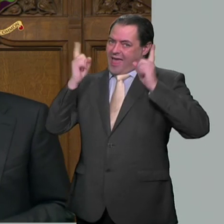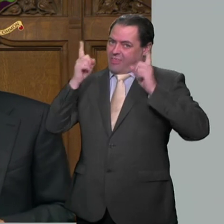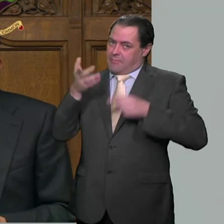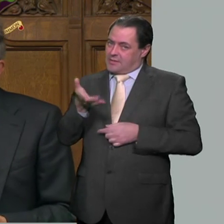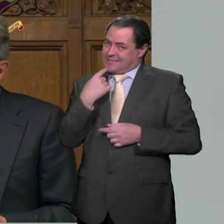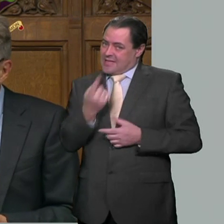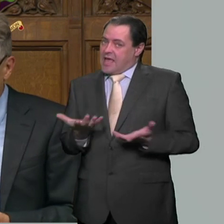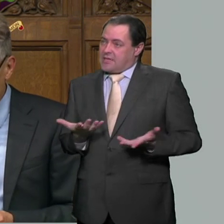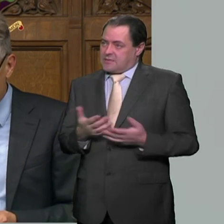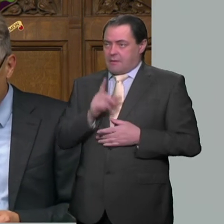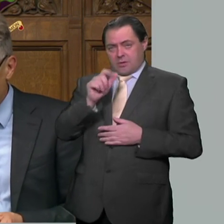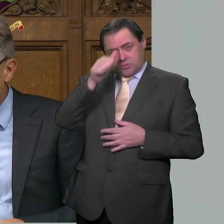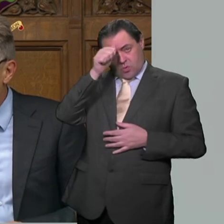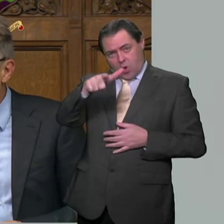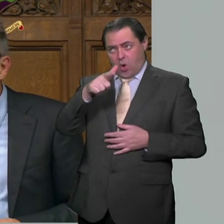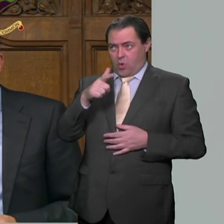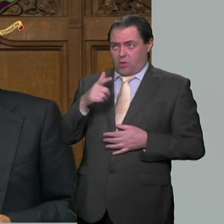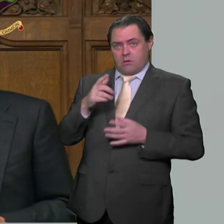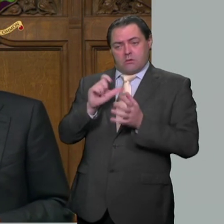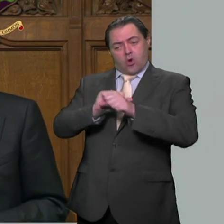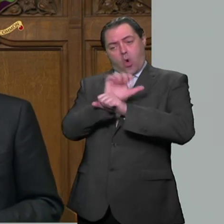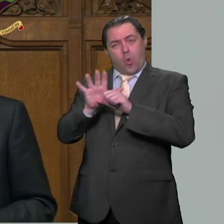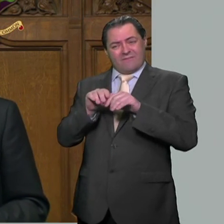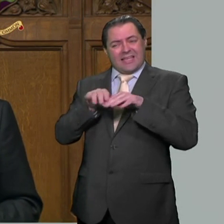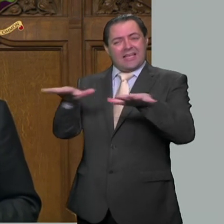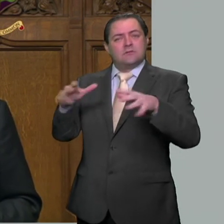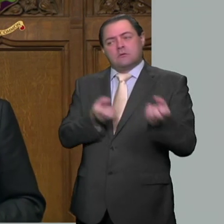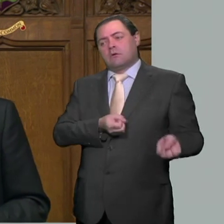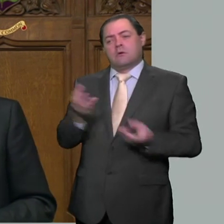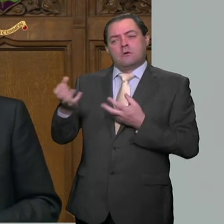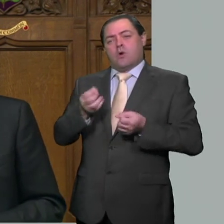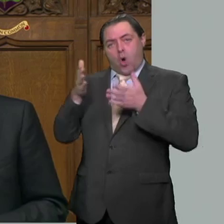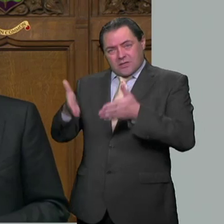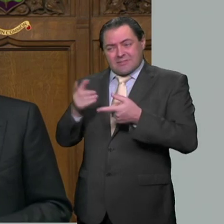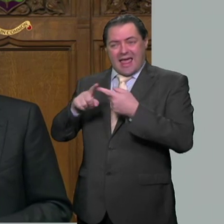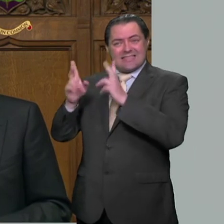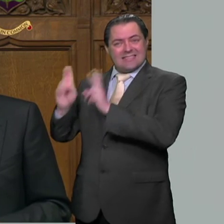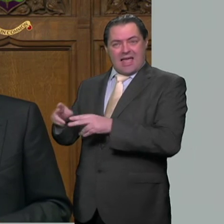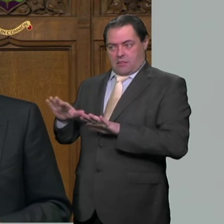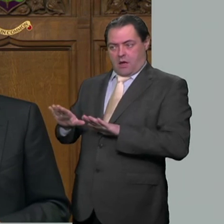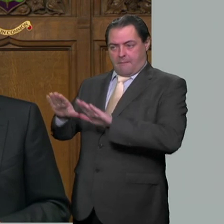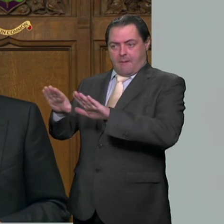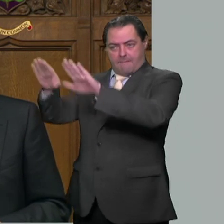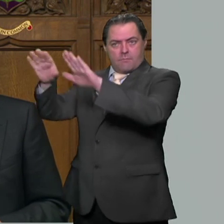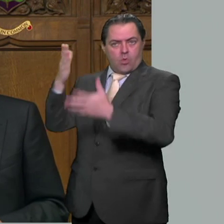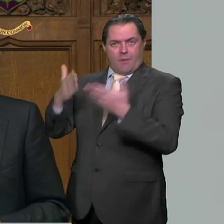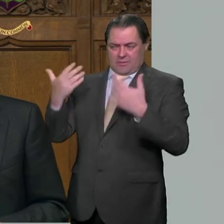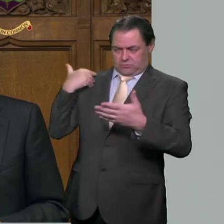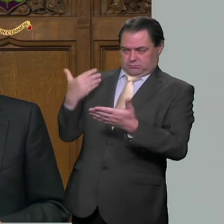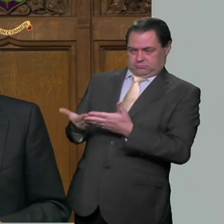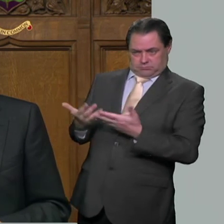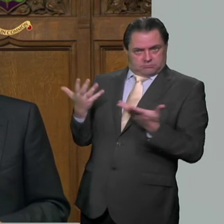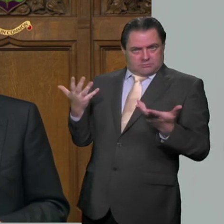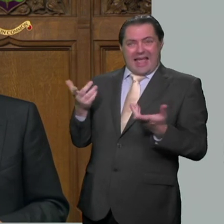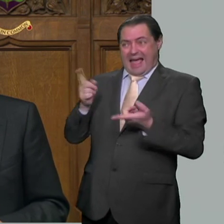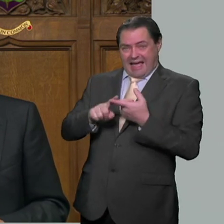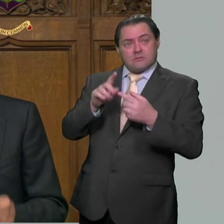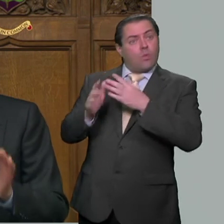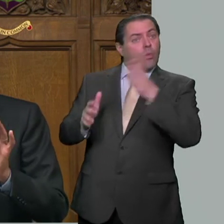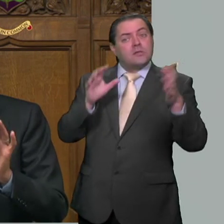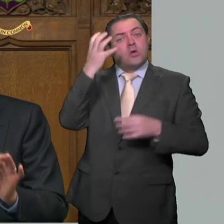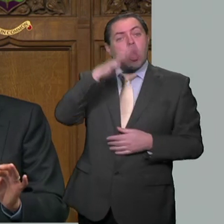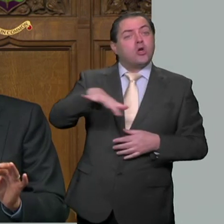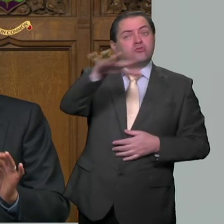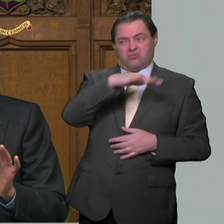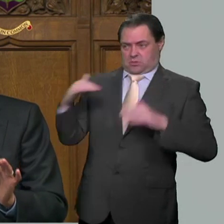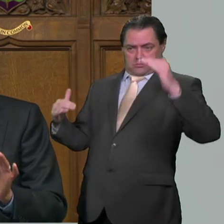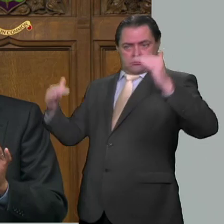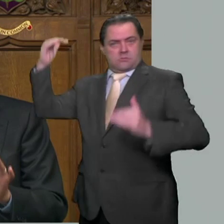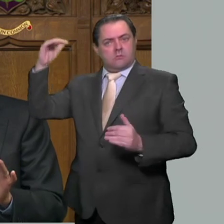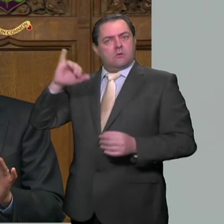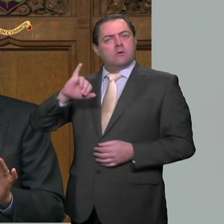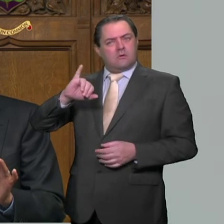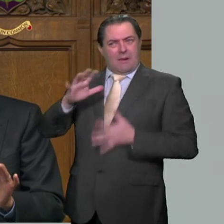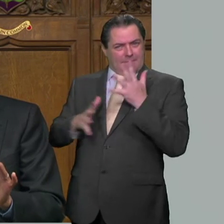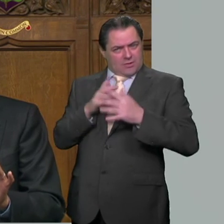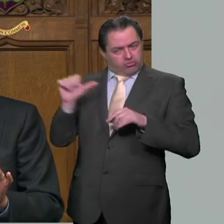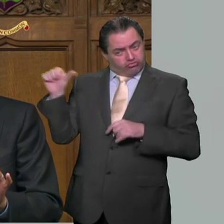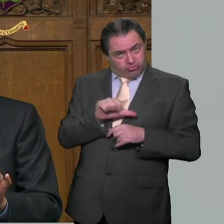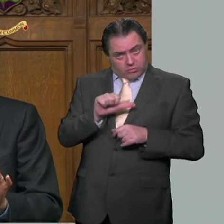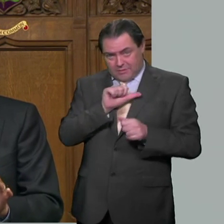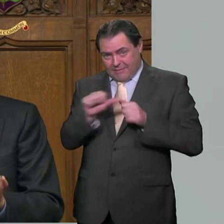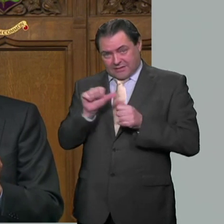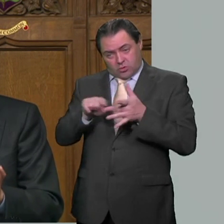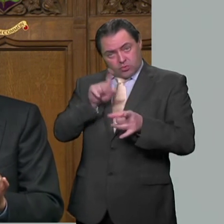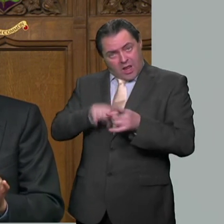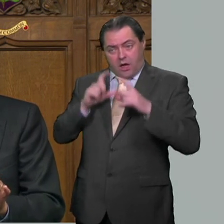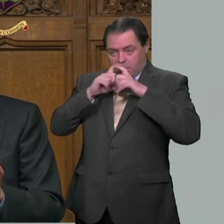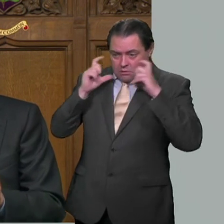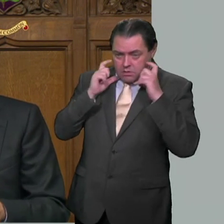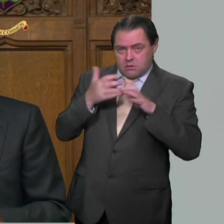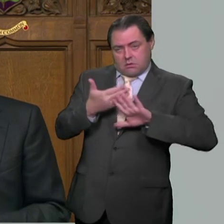Given that we have had far, far higher covid infection, hospitalisation and death rates than any other western European country for several weeks now, was it a mistake to abandon all those precautions back in July?